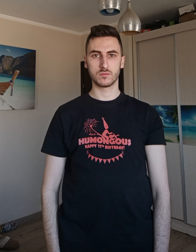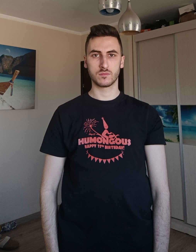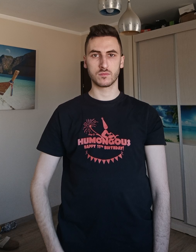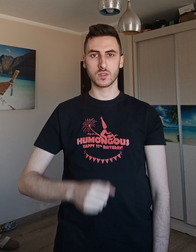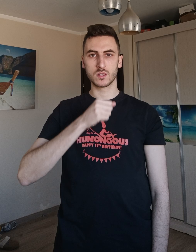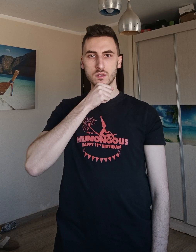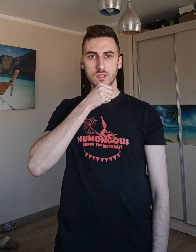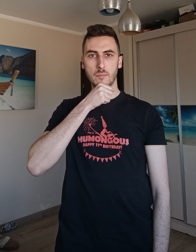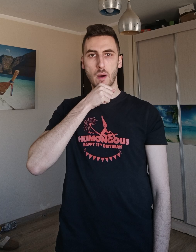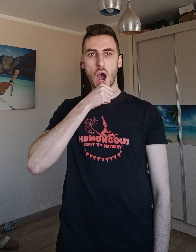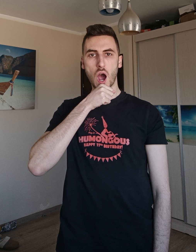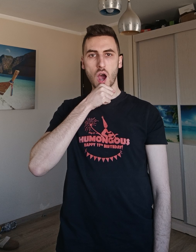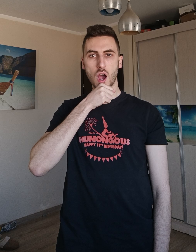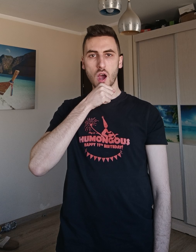סבא